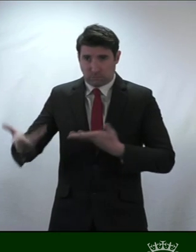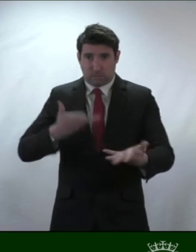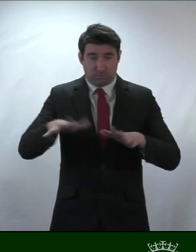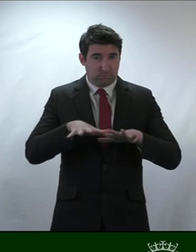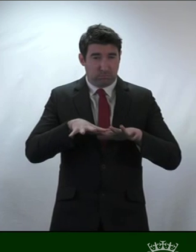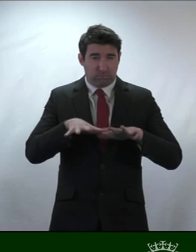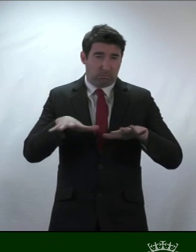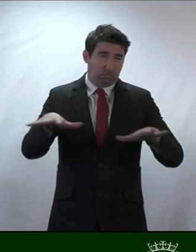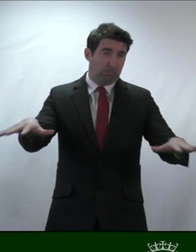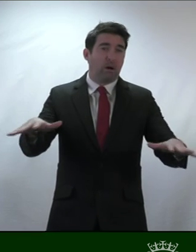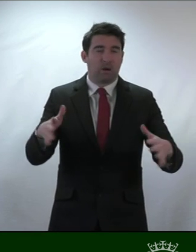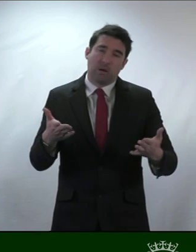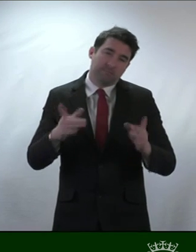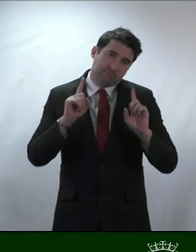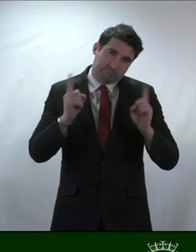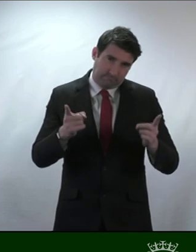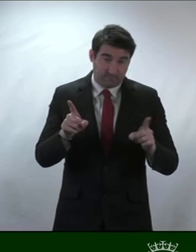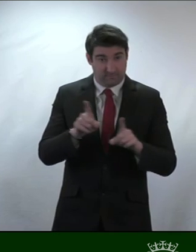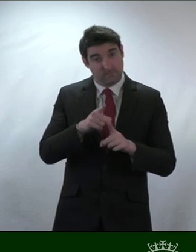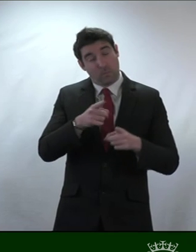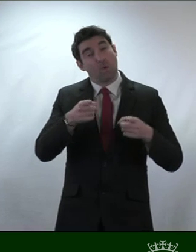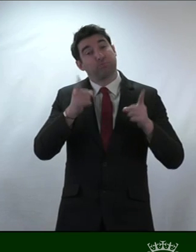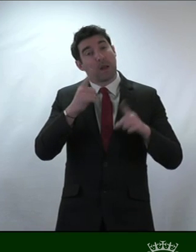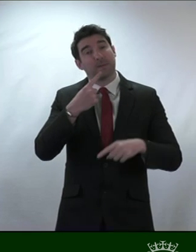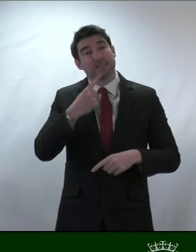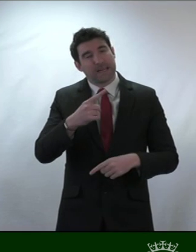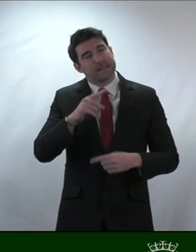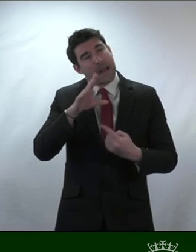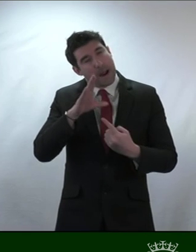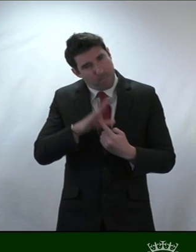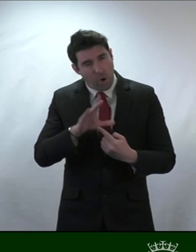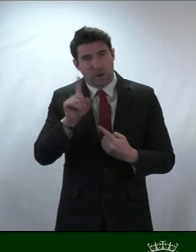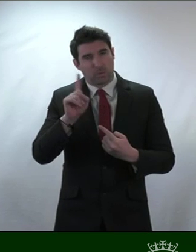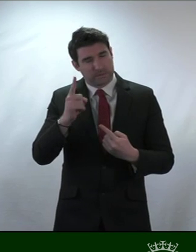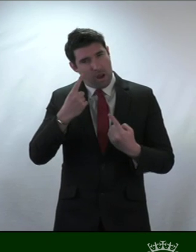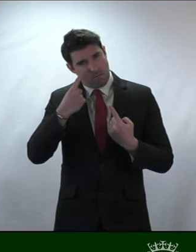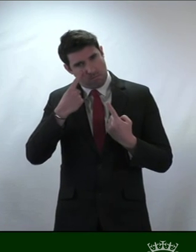Friend the Prime Minister previously said, let us be jolly careful over Christmas.